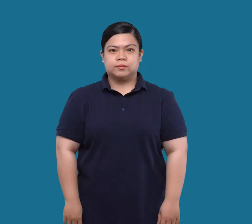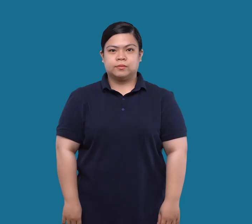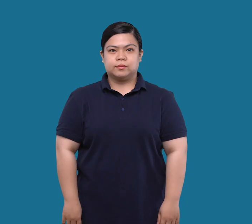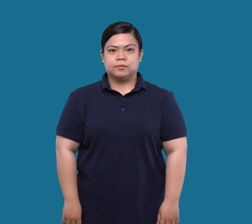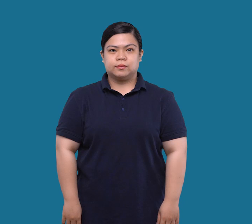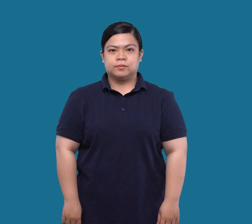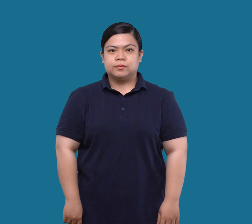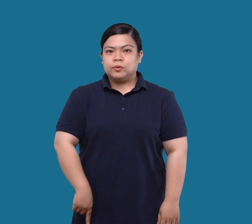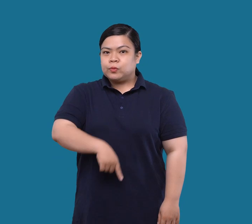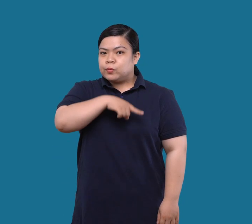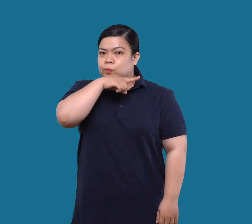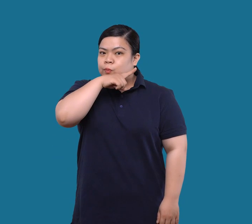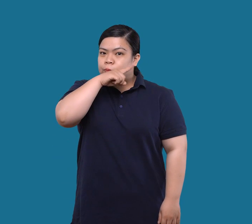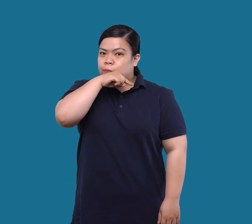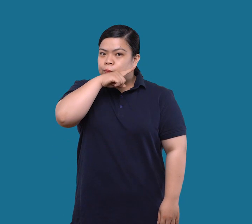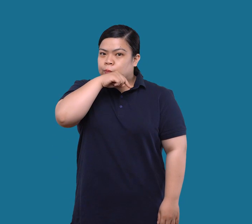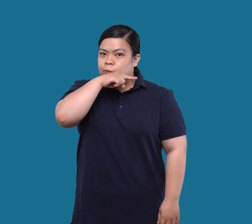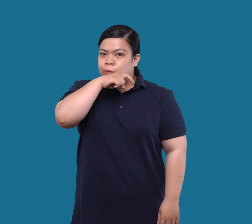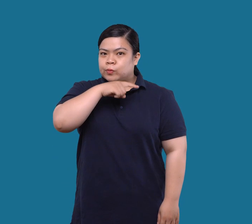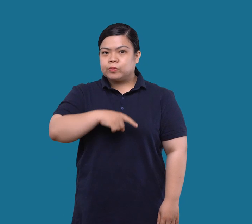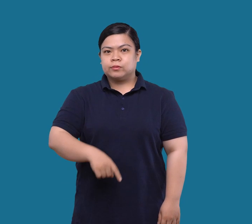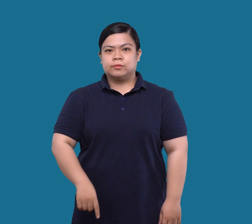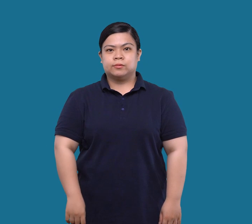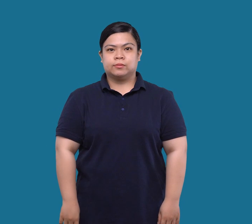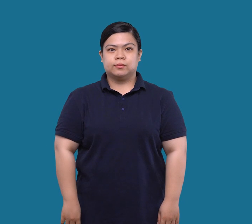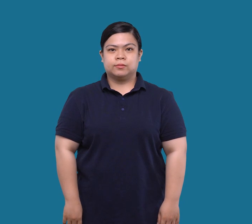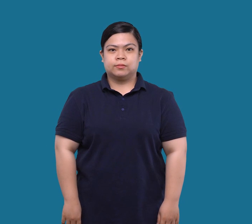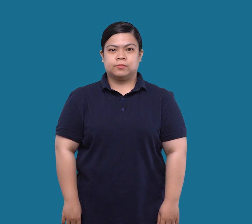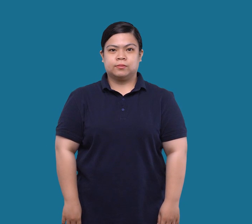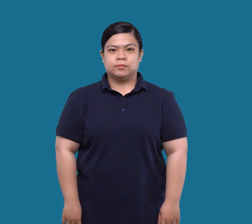bánh canh